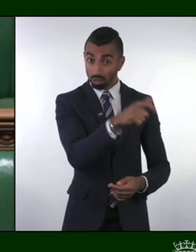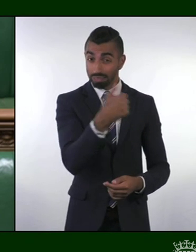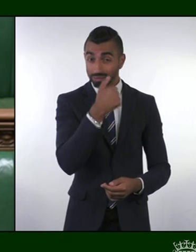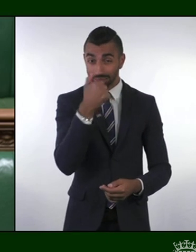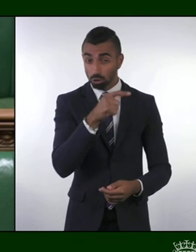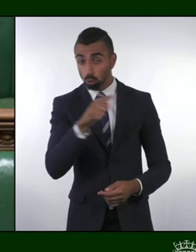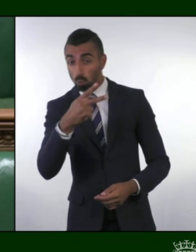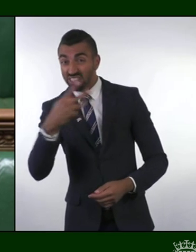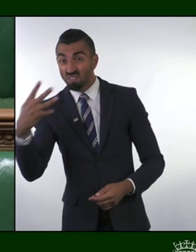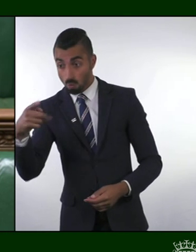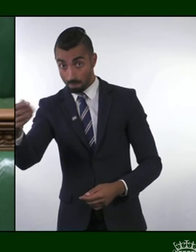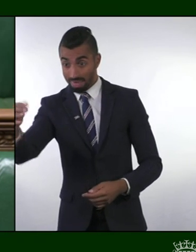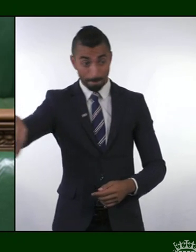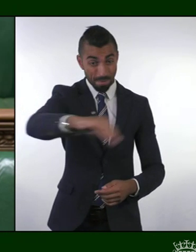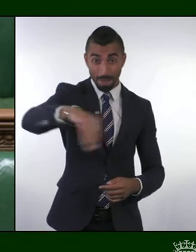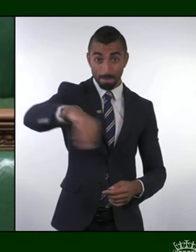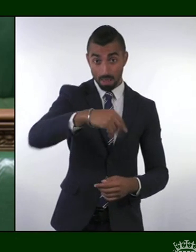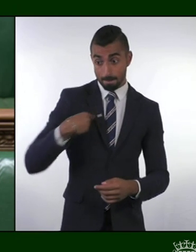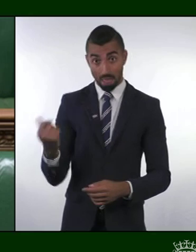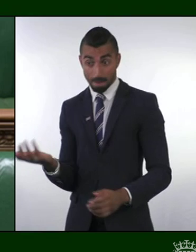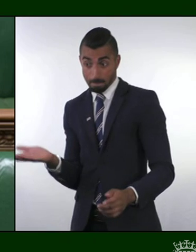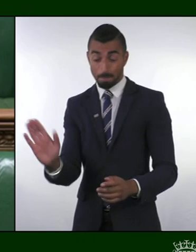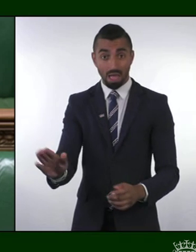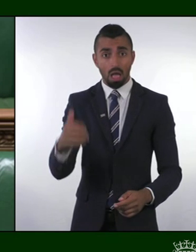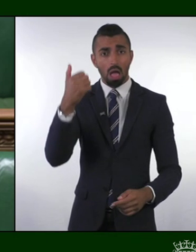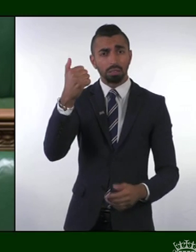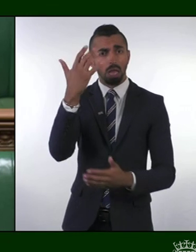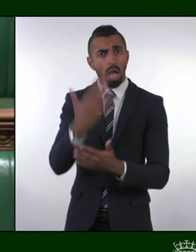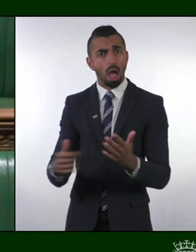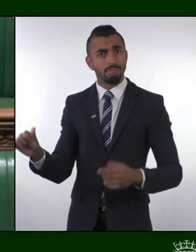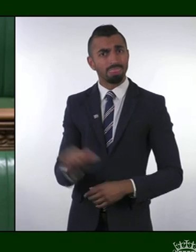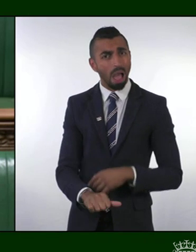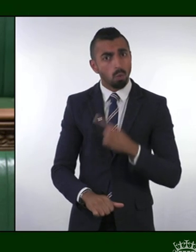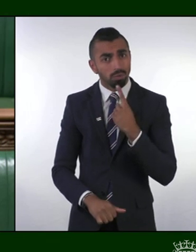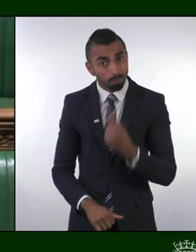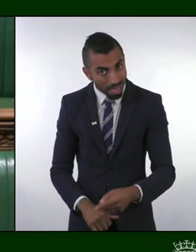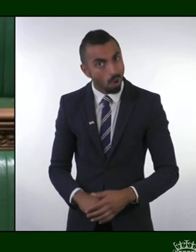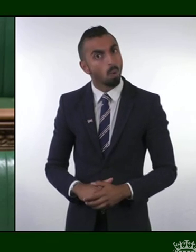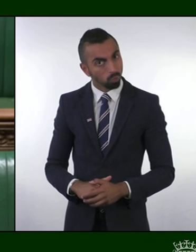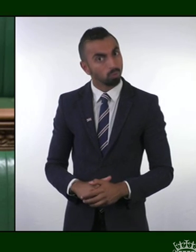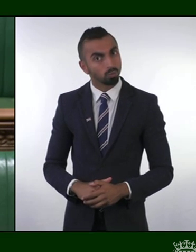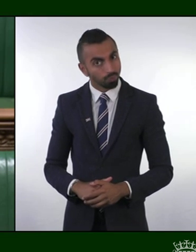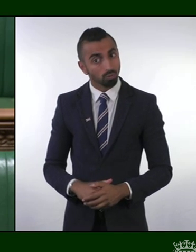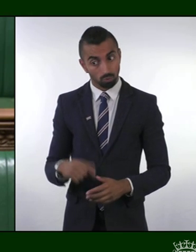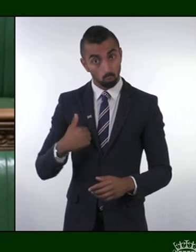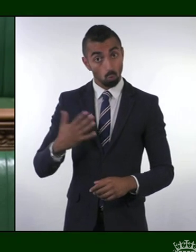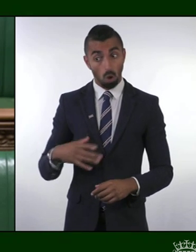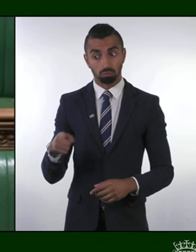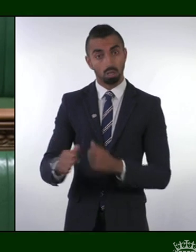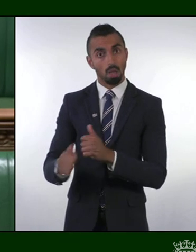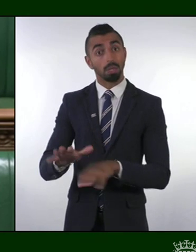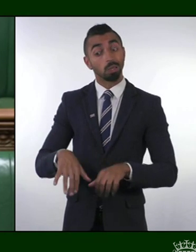Employers can apply to be part of the scheme from next month, with the first kick-starters in their new jobs this autumn.